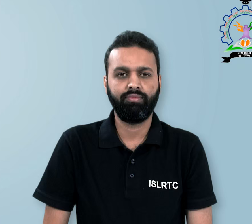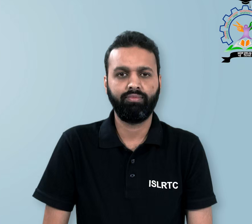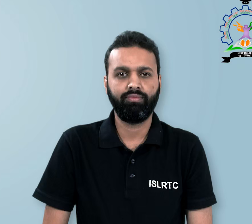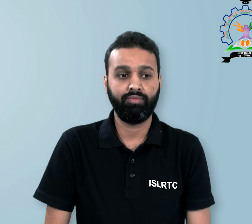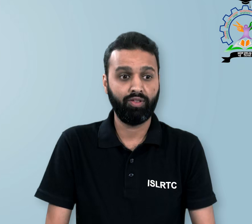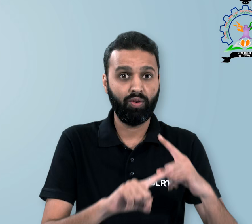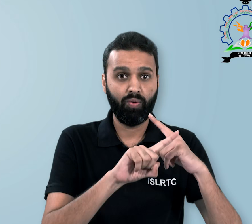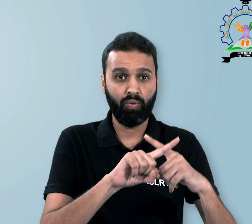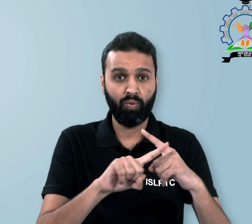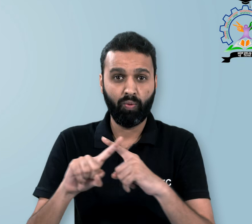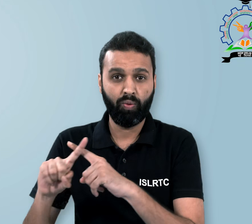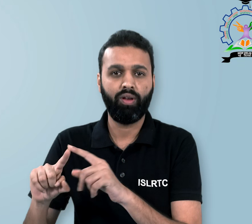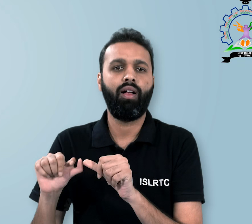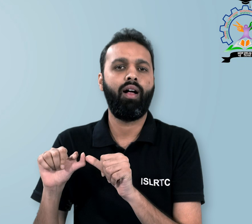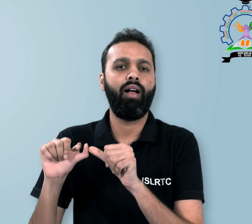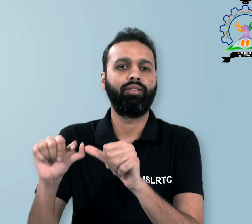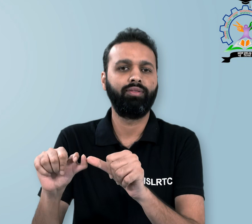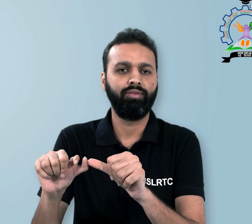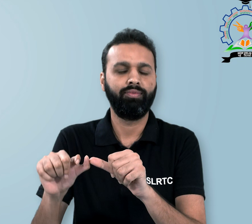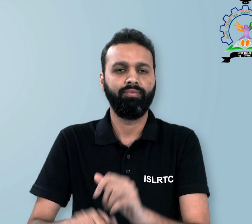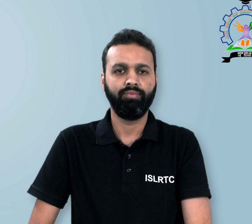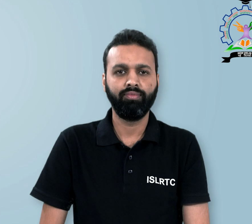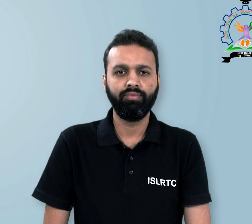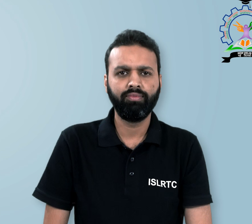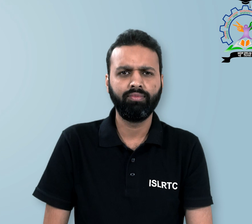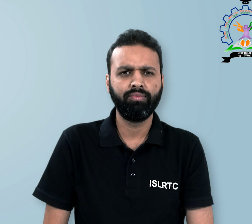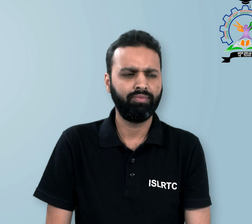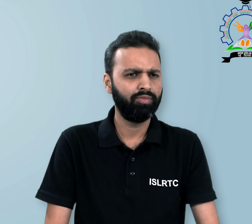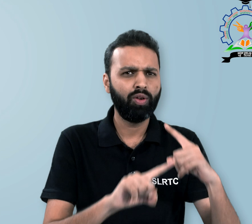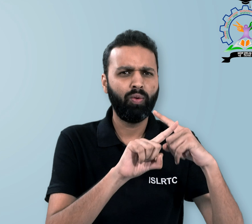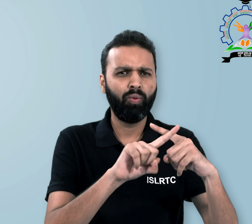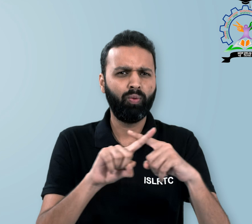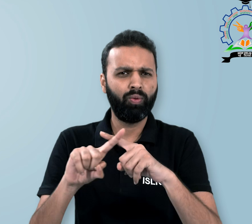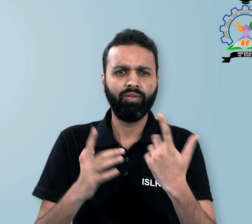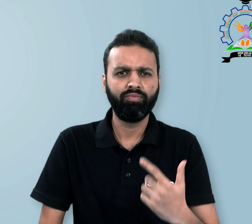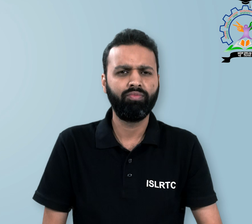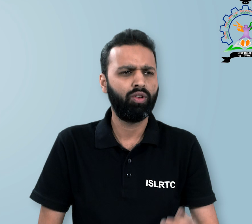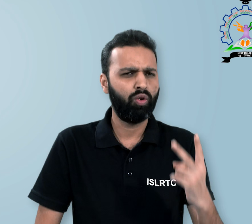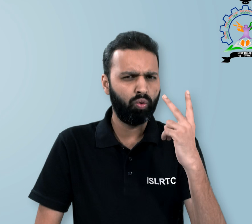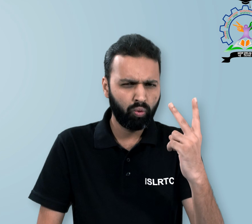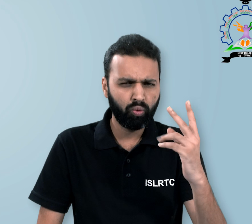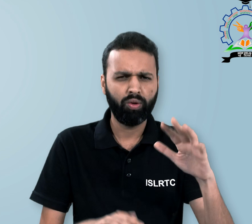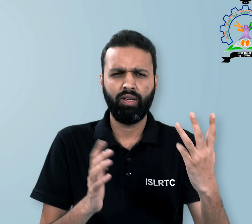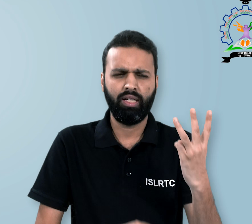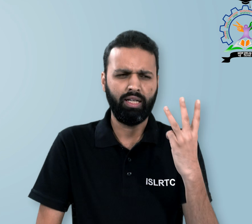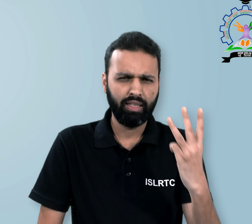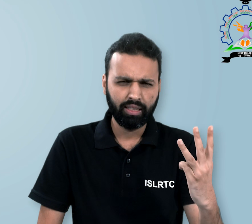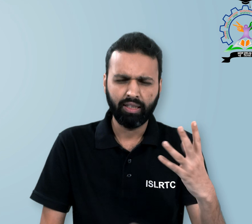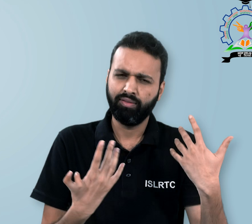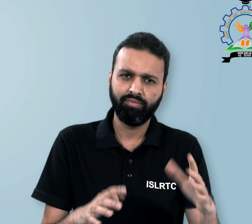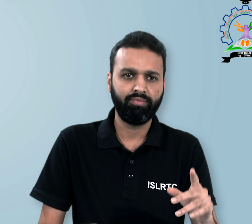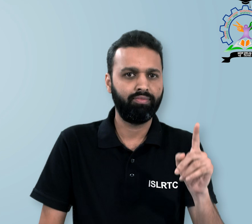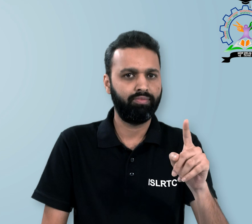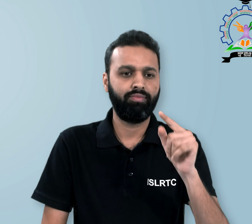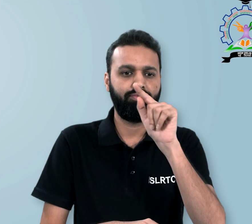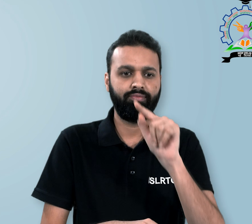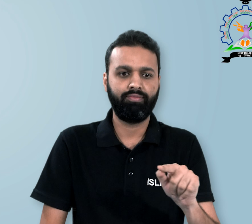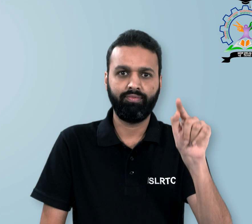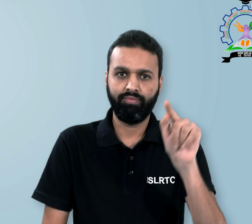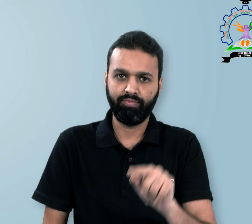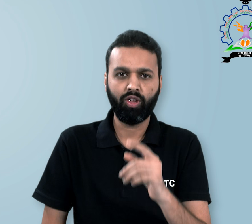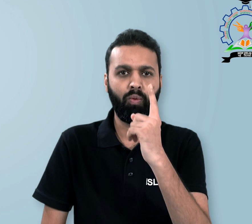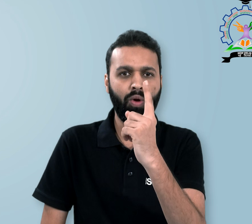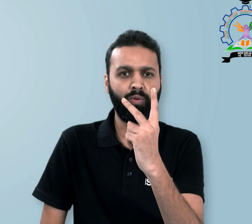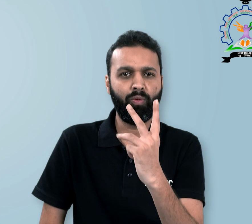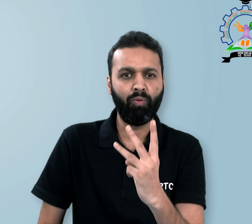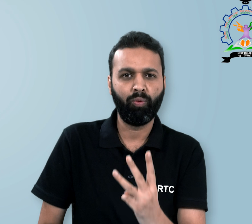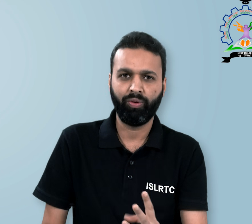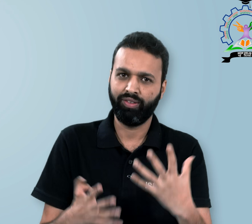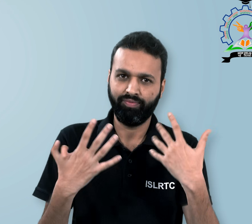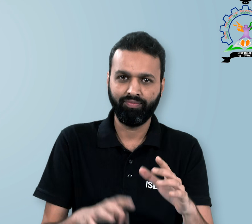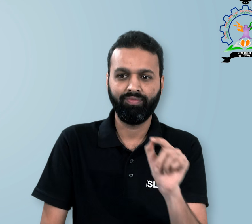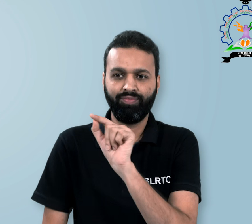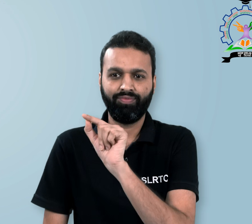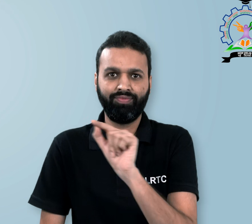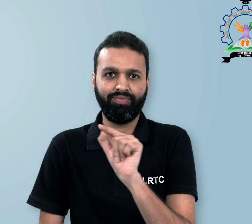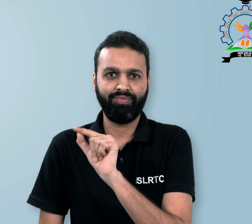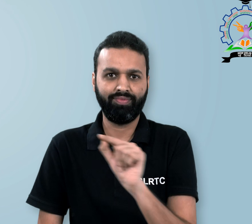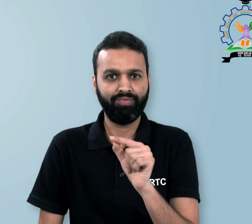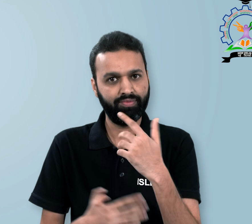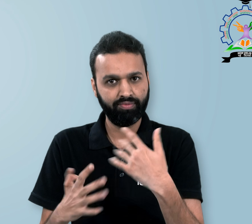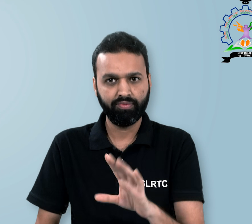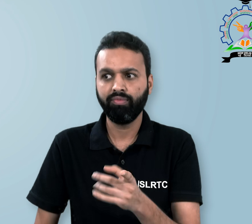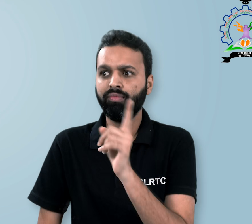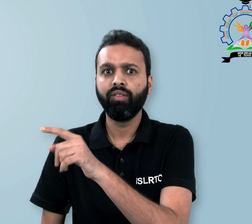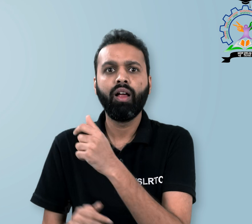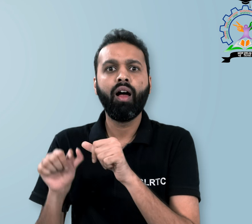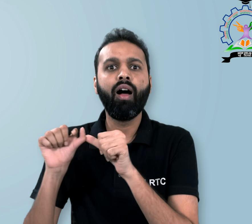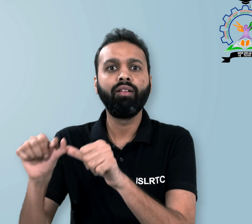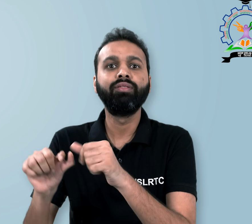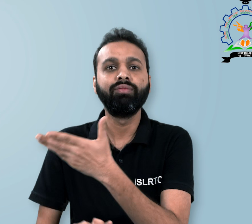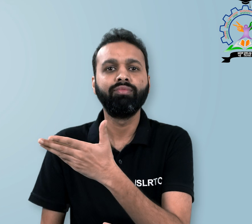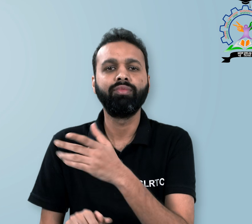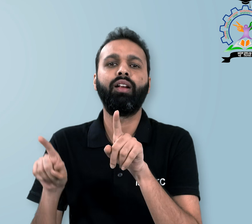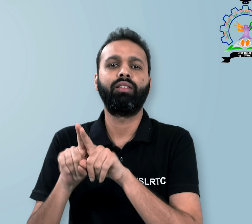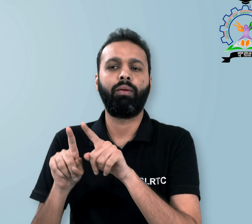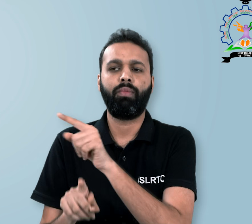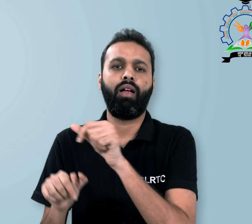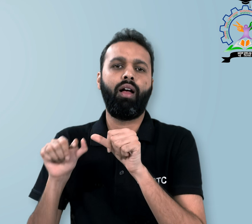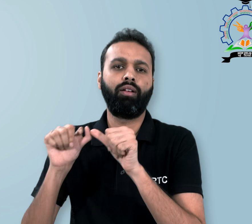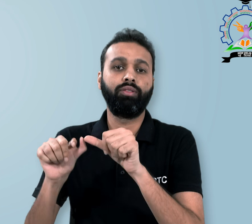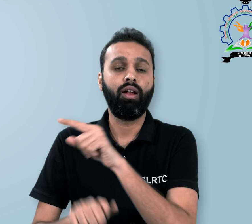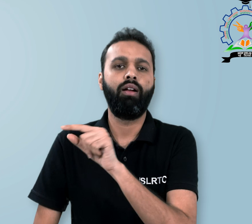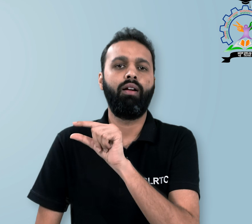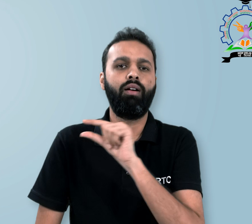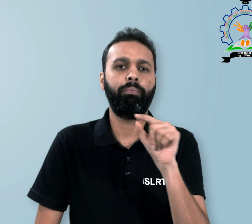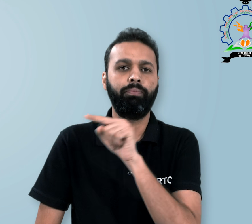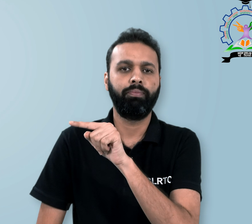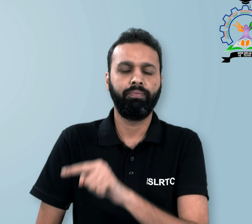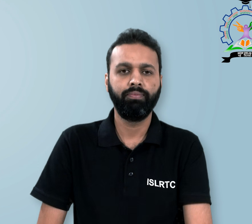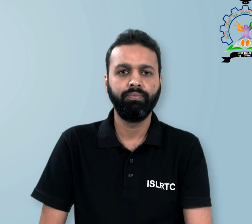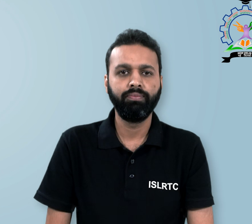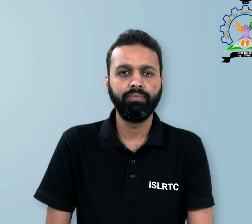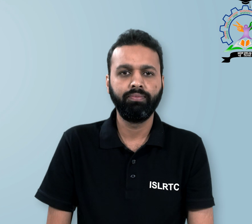Product The result of multiplying two or more numbers. For example - 2x4=8, where 8 is the product of 2 and 4.